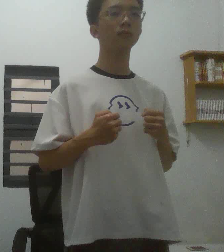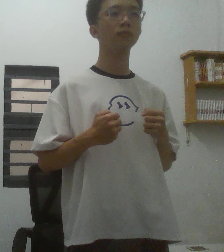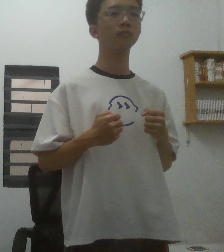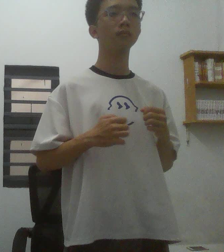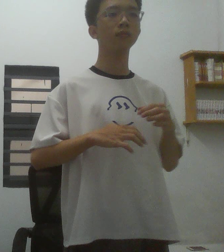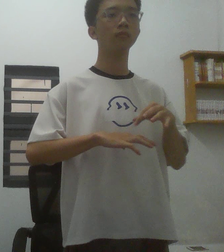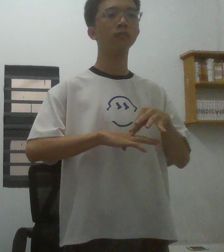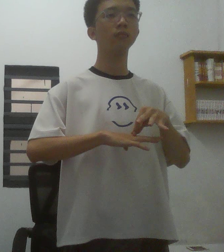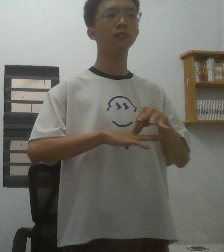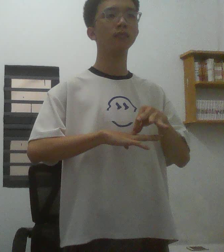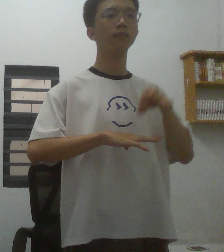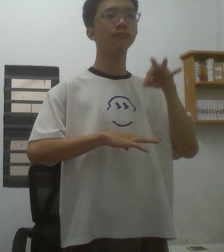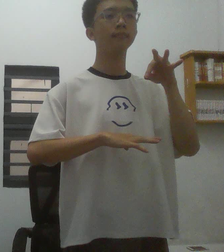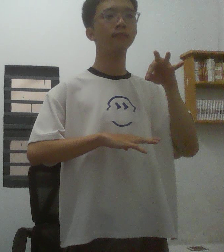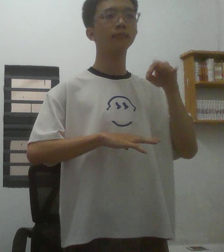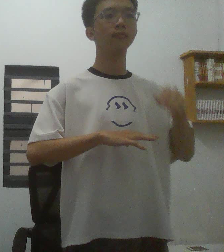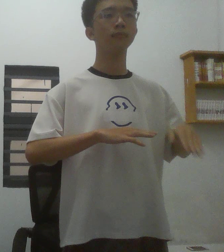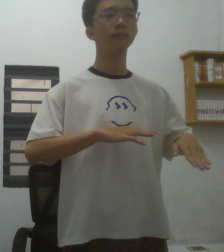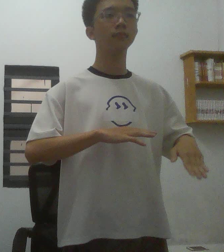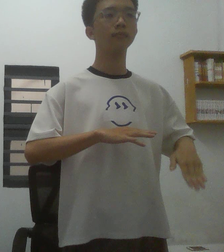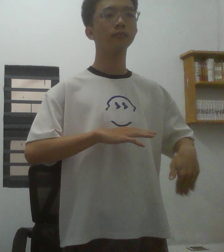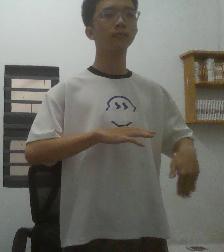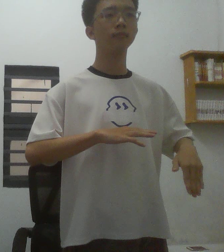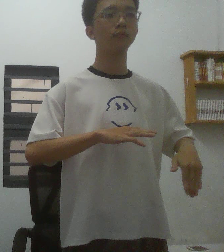tuan sau